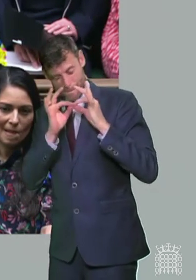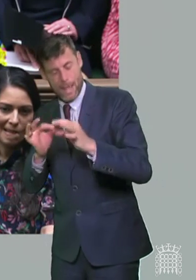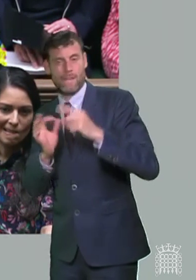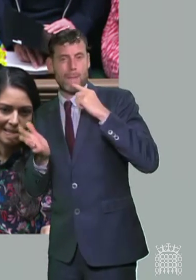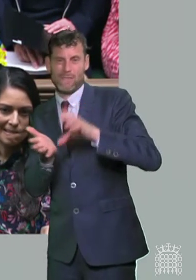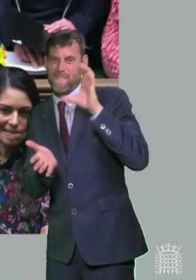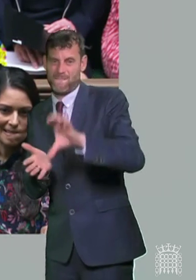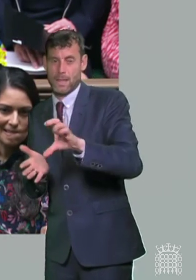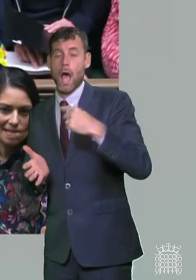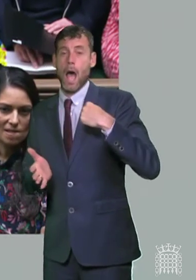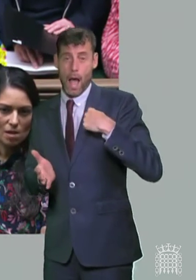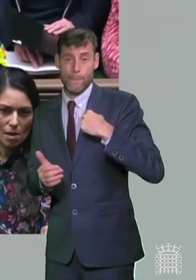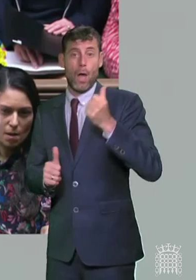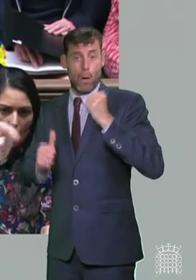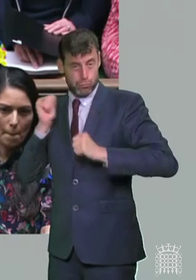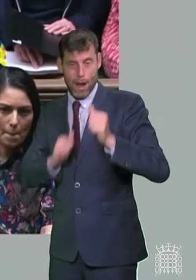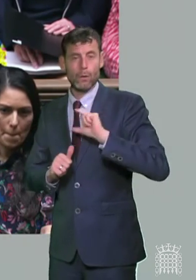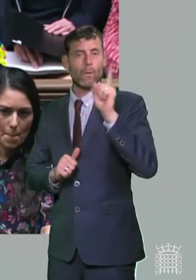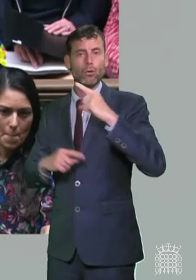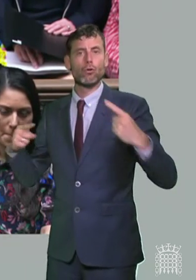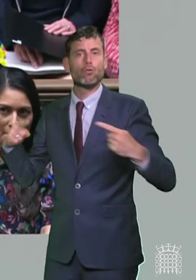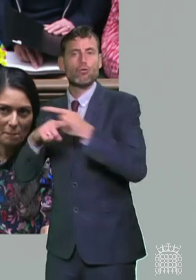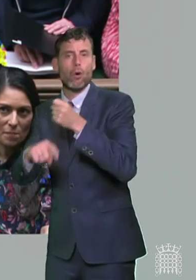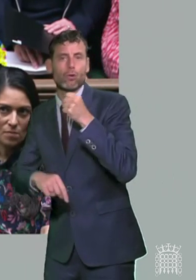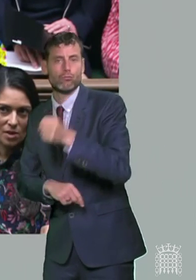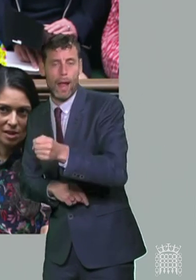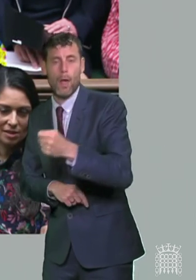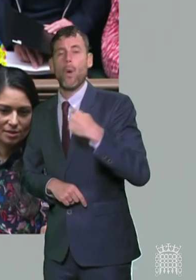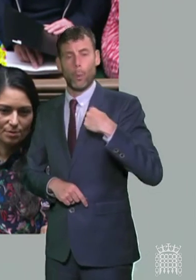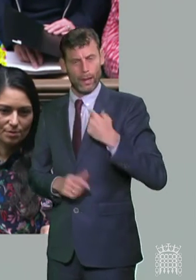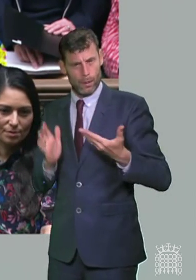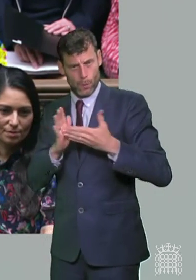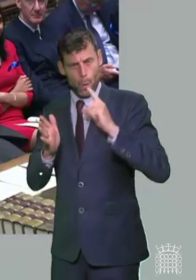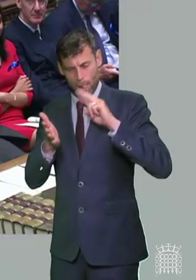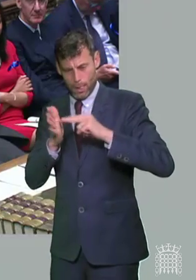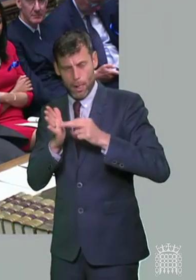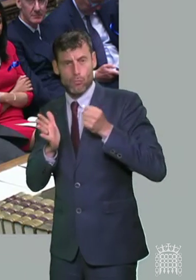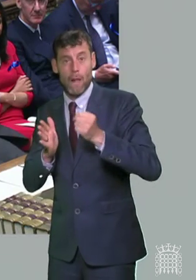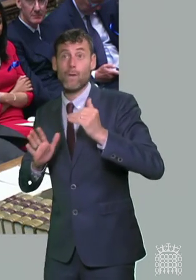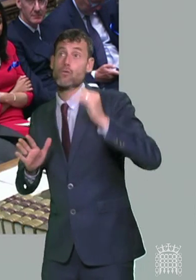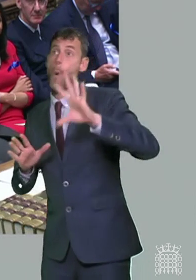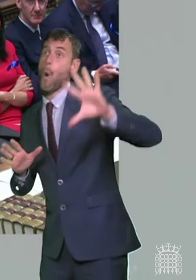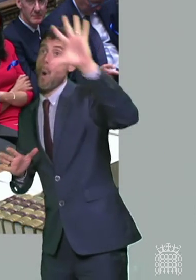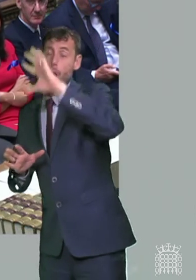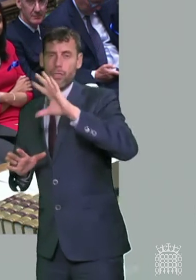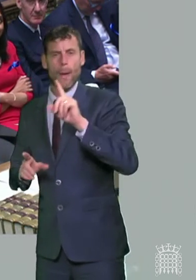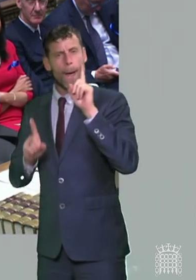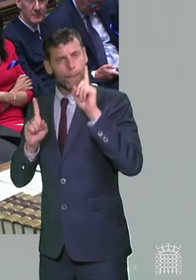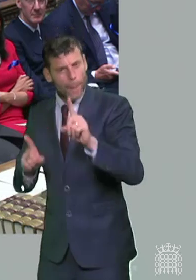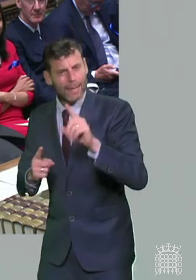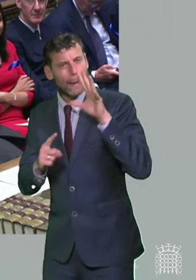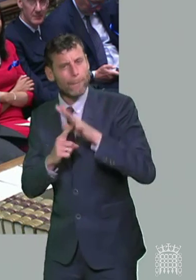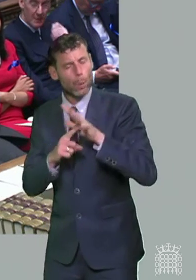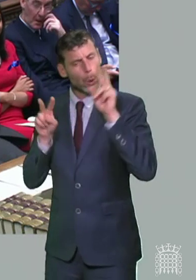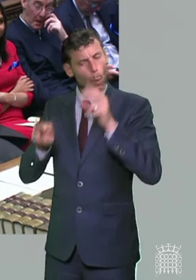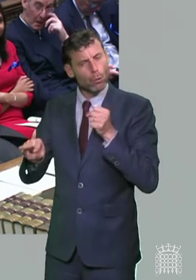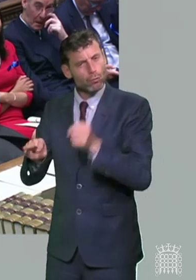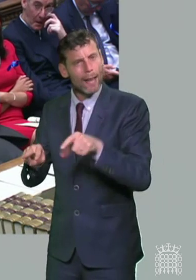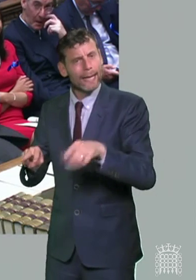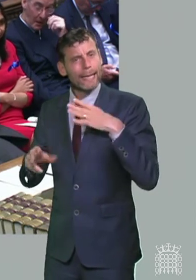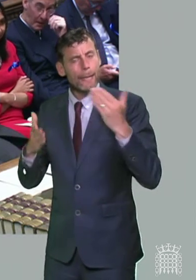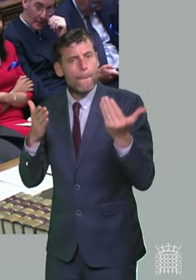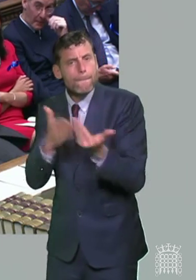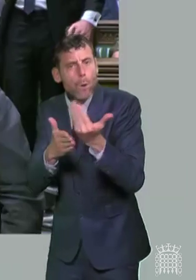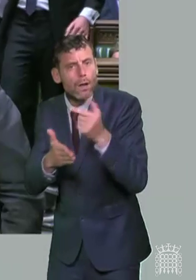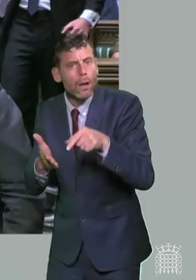I am proud to have built Crossrail, by the way, and we are going to build Northern Powerhouse Rail, but we have got to modernise our railways.